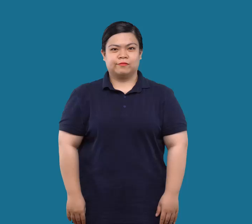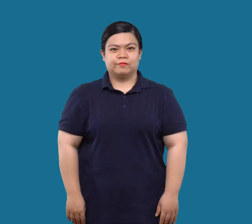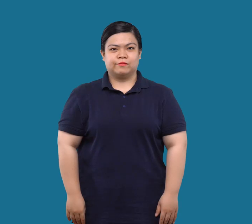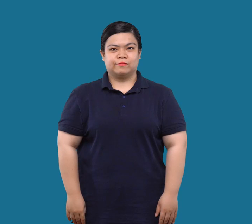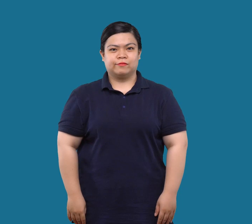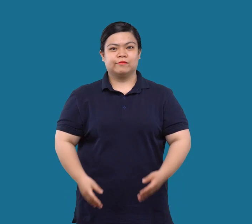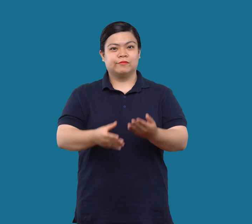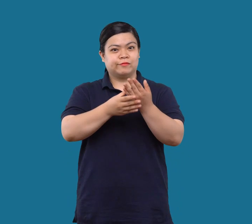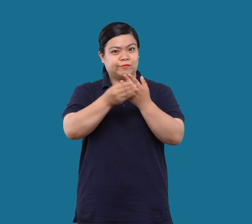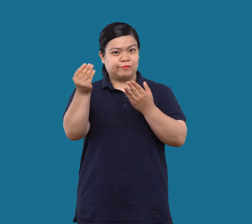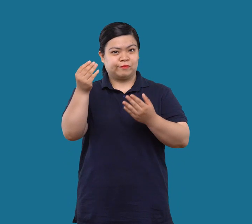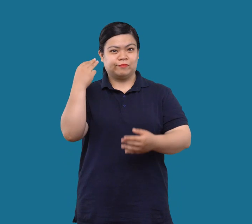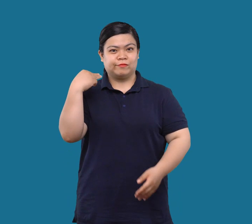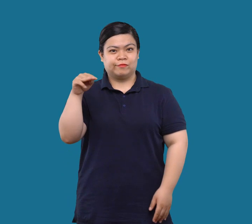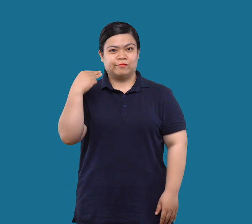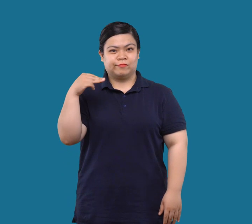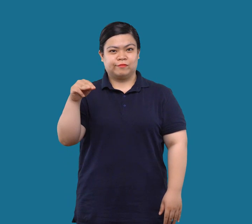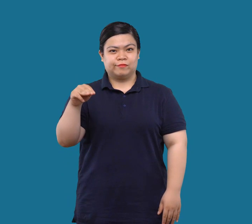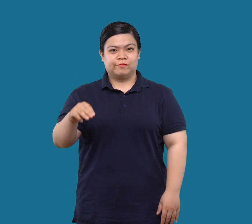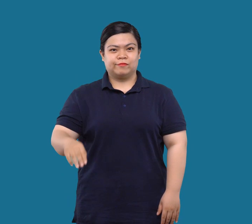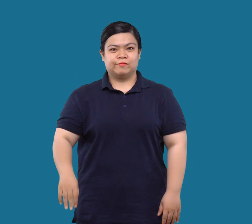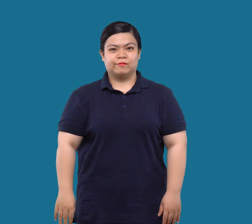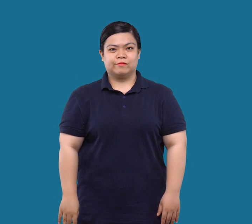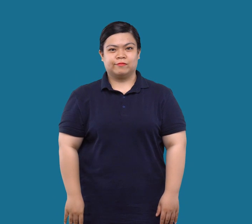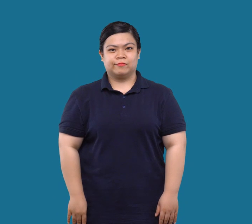giấy màu